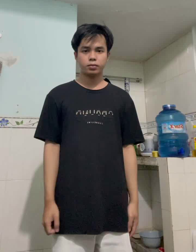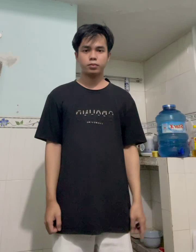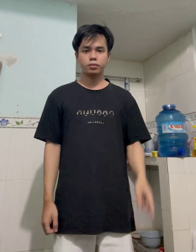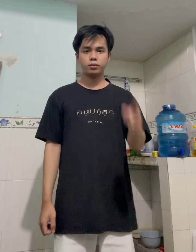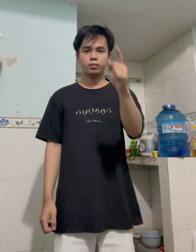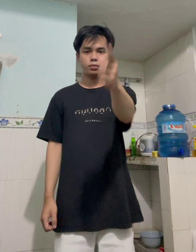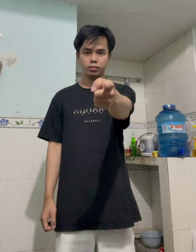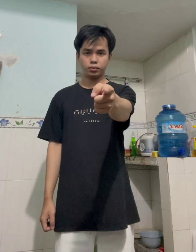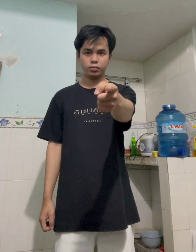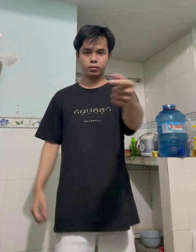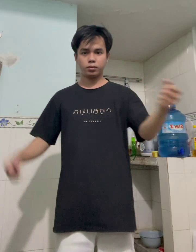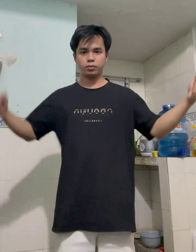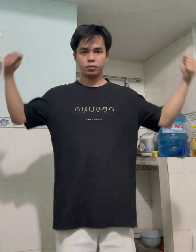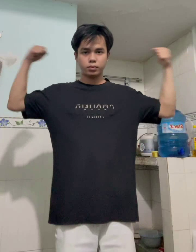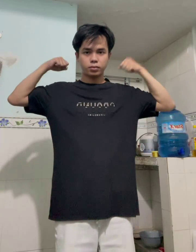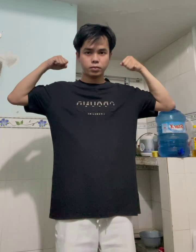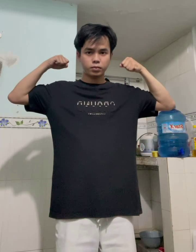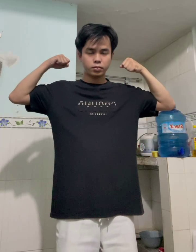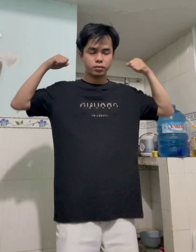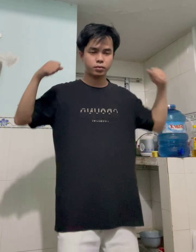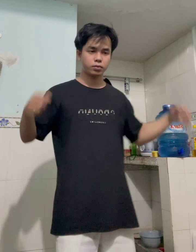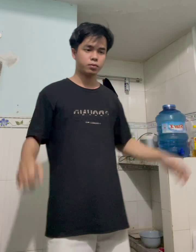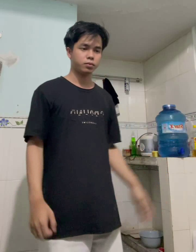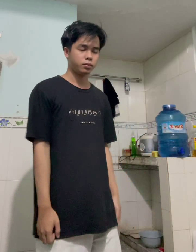ban khoe khong